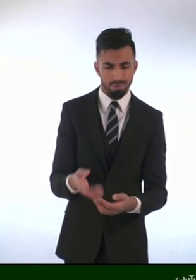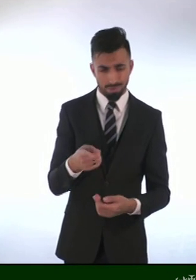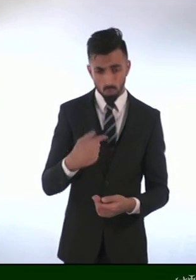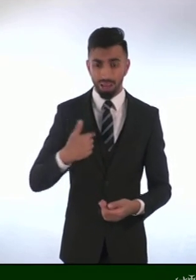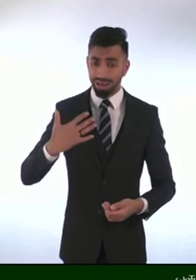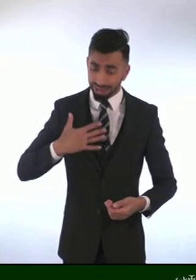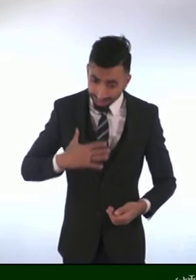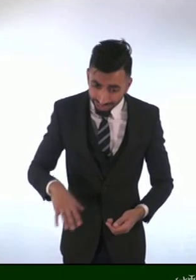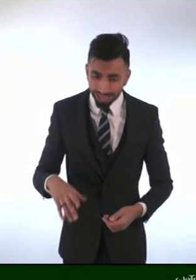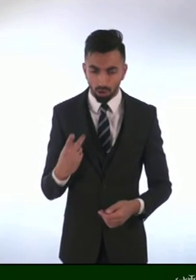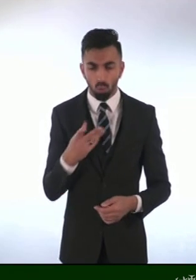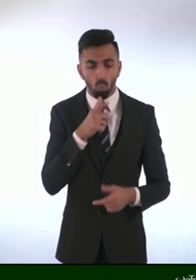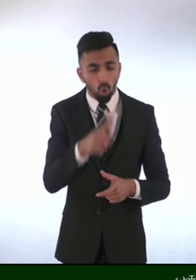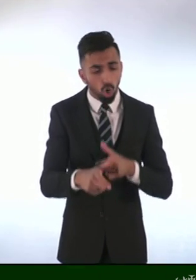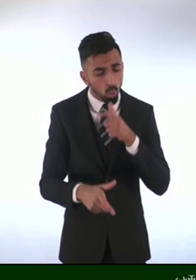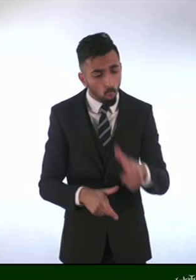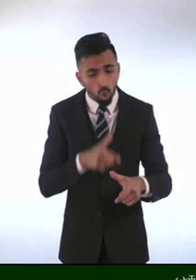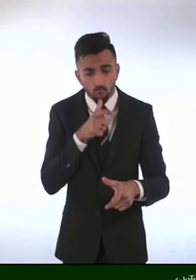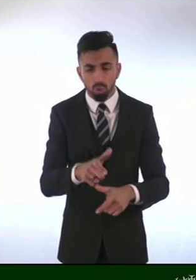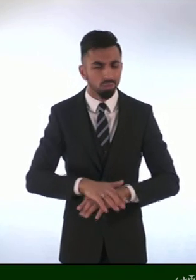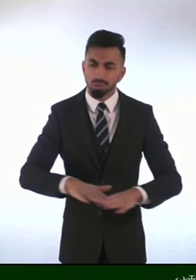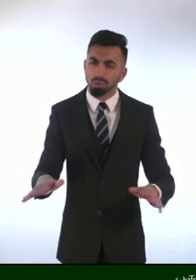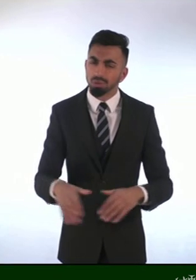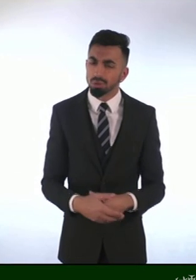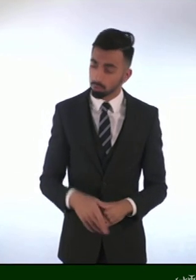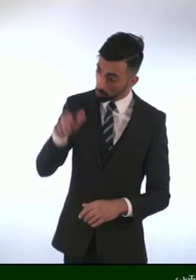We need to get money into the pockets of the workers.